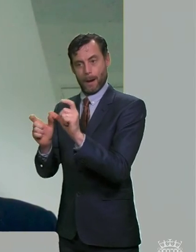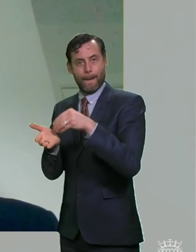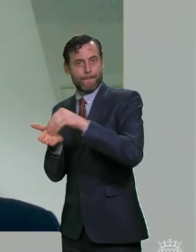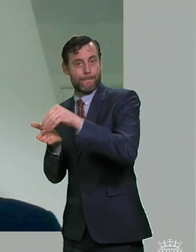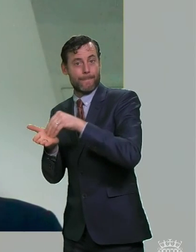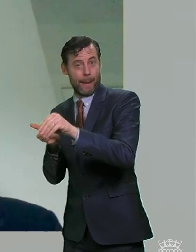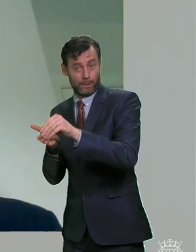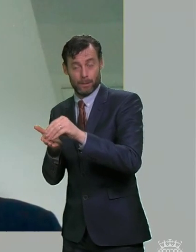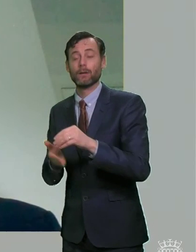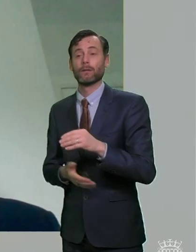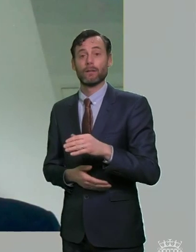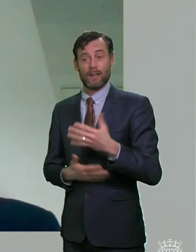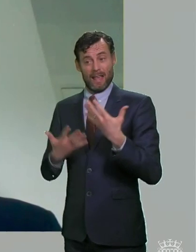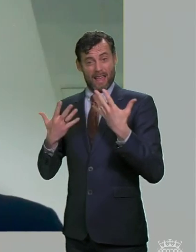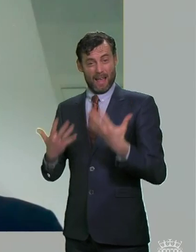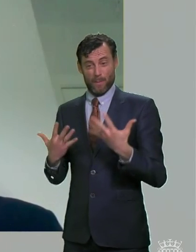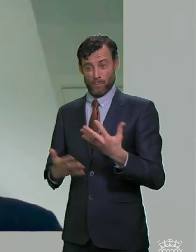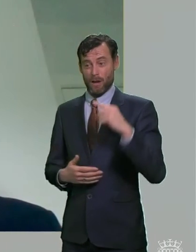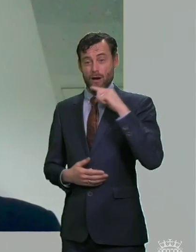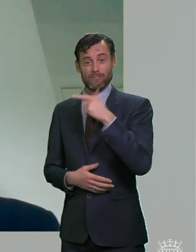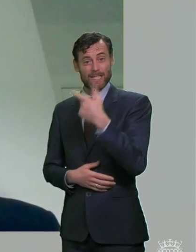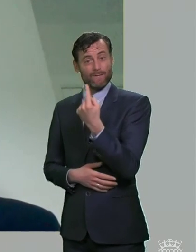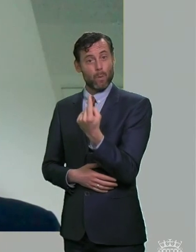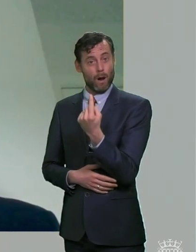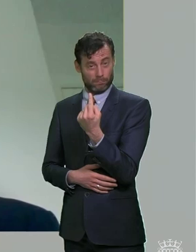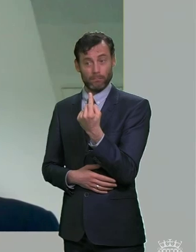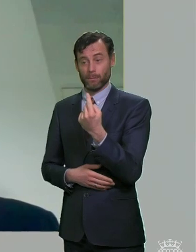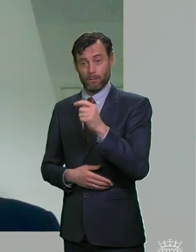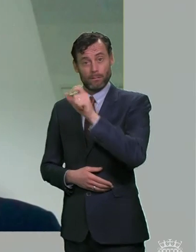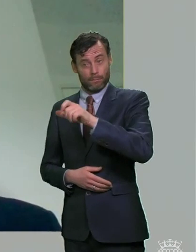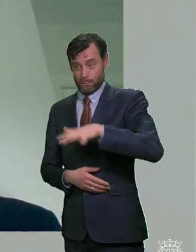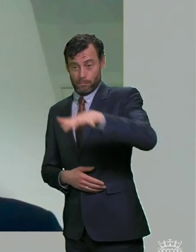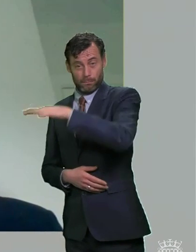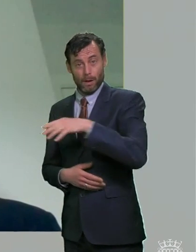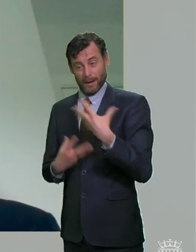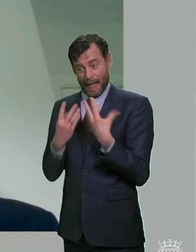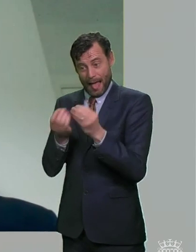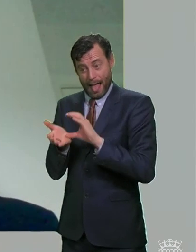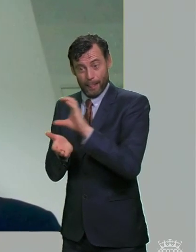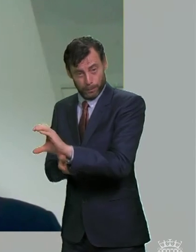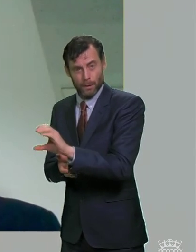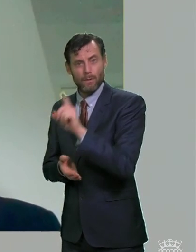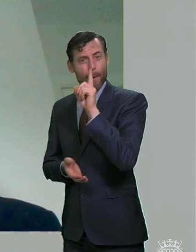Just 171 constituents have been helped. The council has applied for further funding, but what the Government have offered will not be enough.